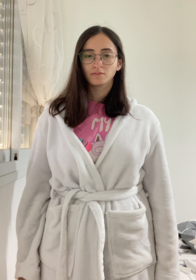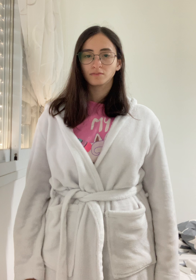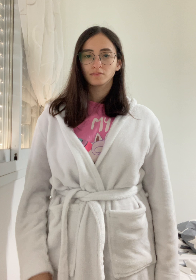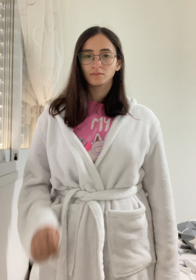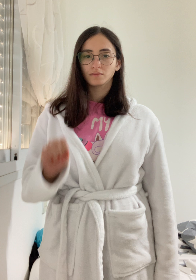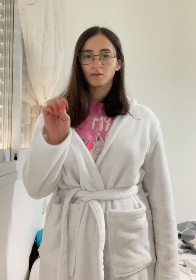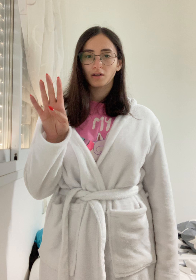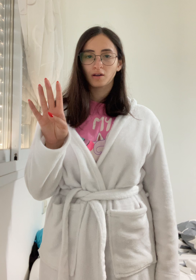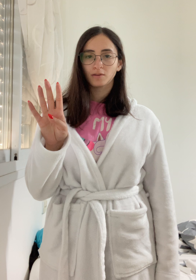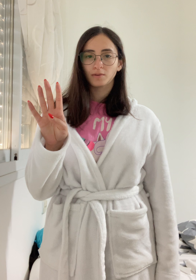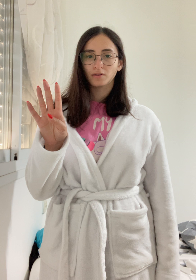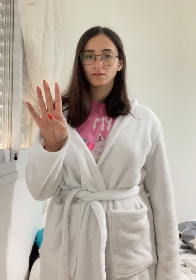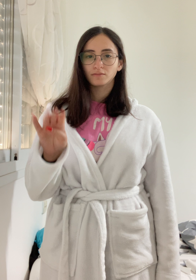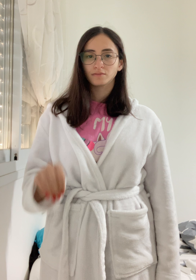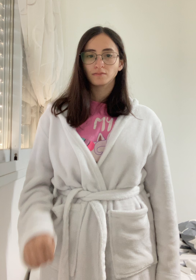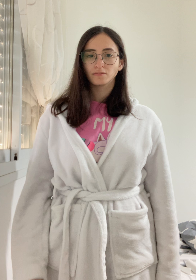ארבע